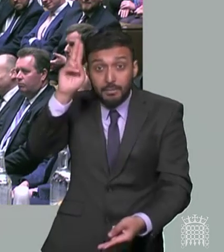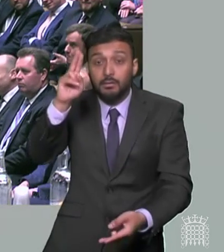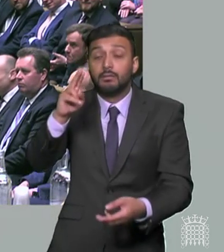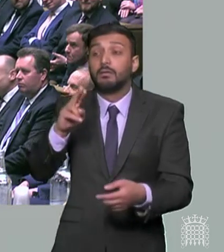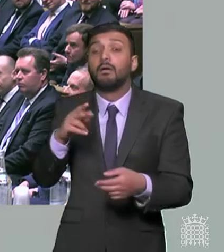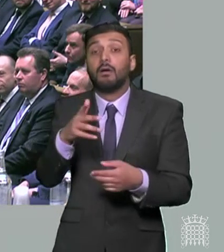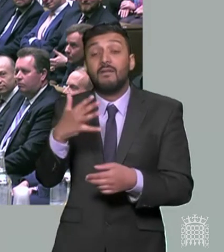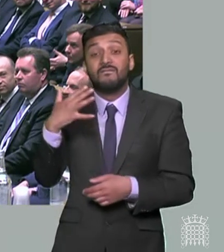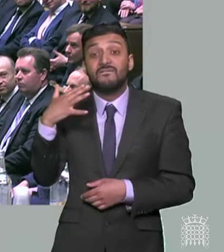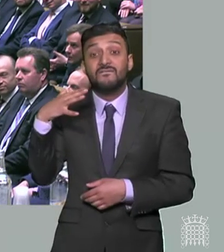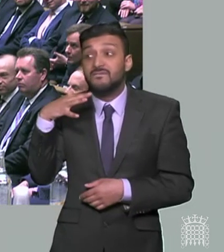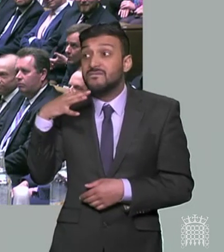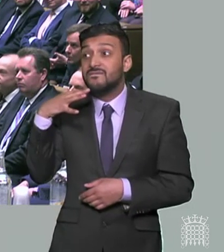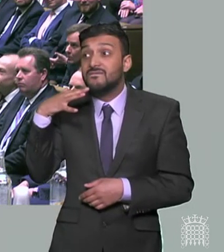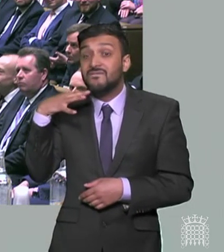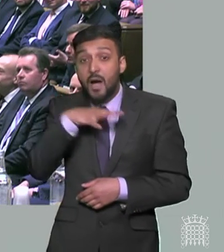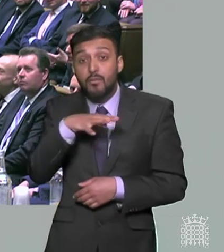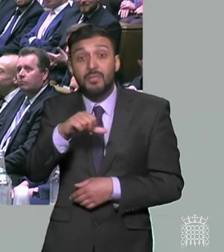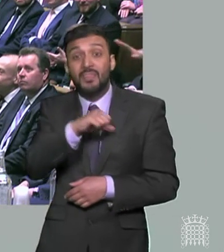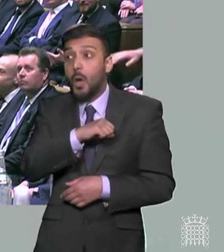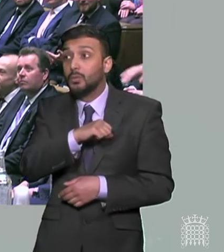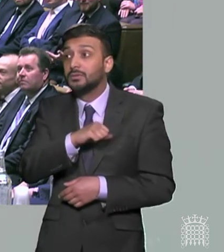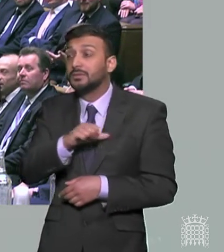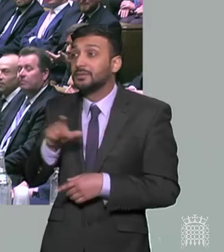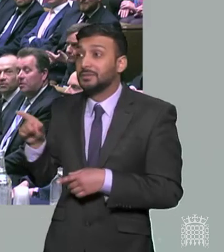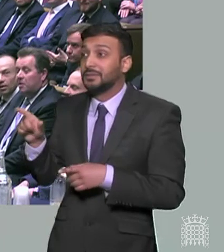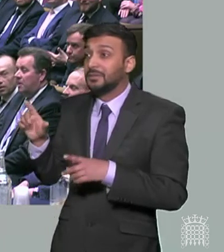Five hundred thousand more people— They do not want to hear it.